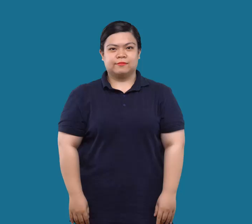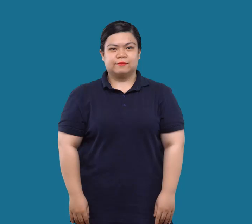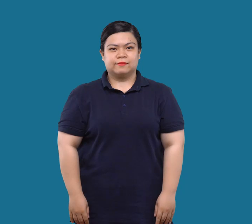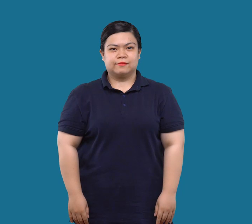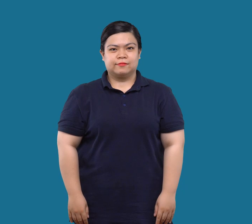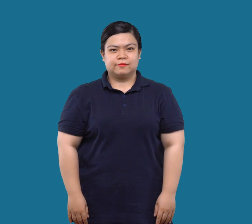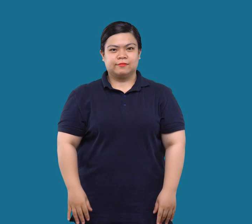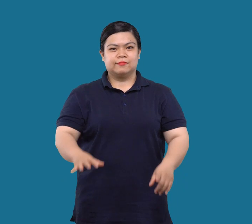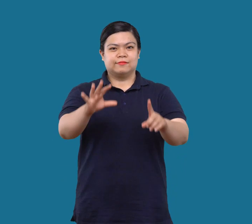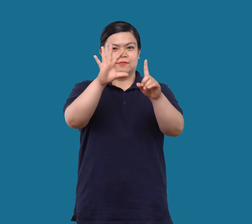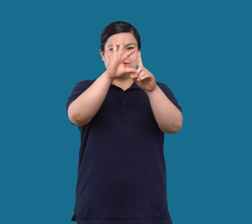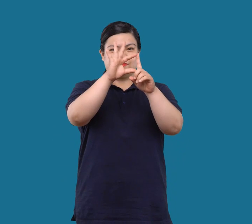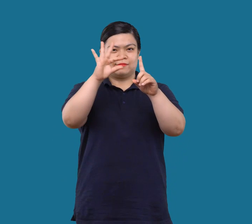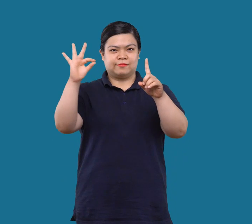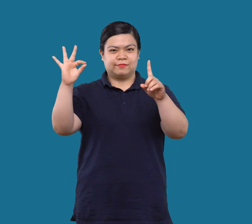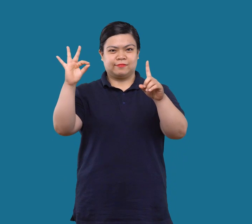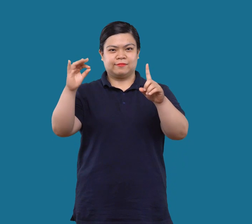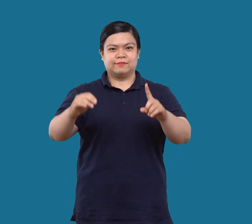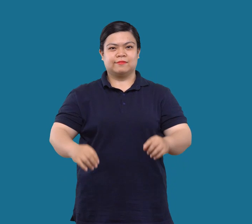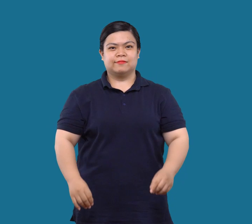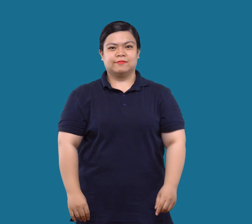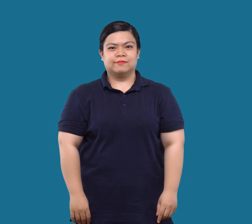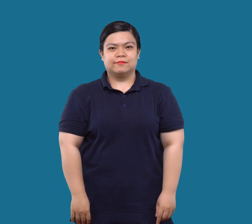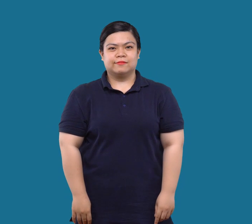giá trị